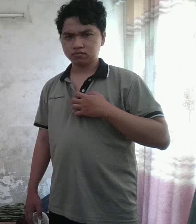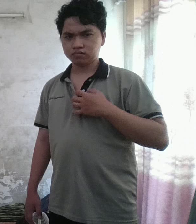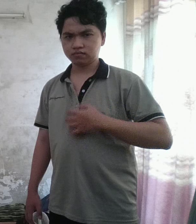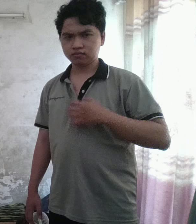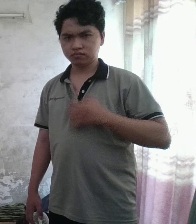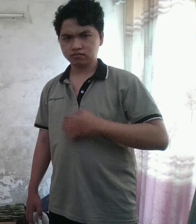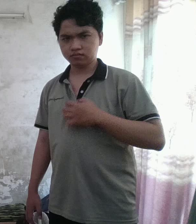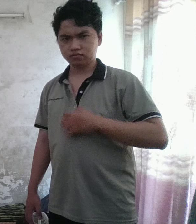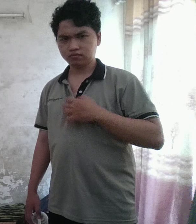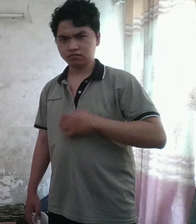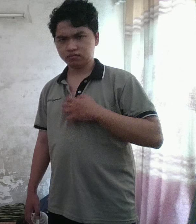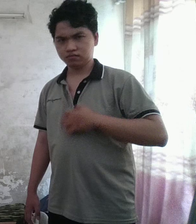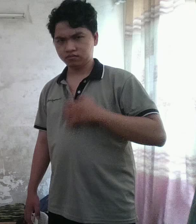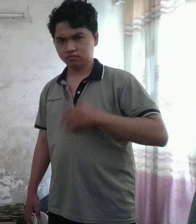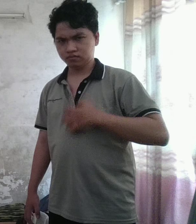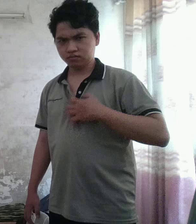ghen